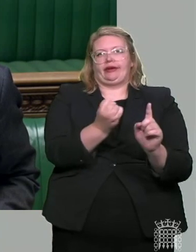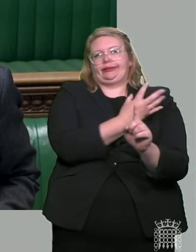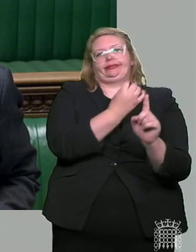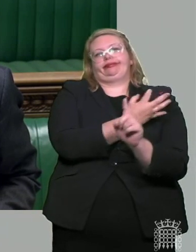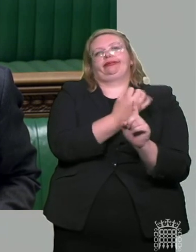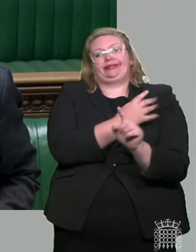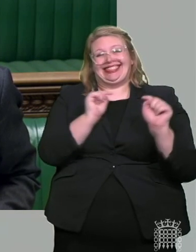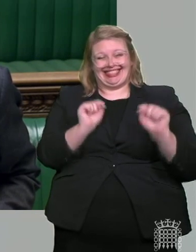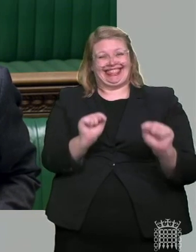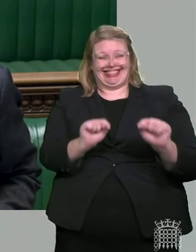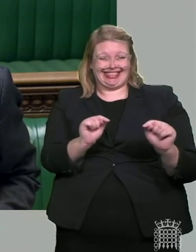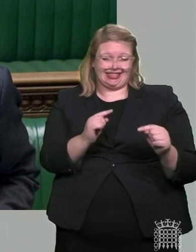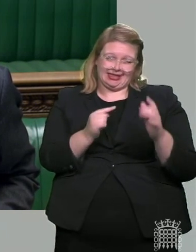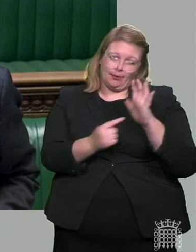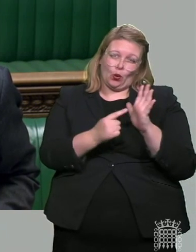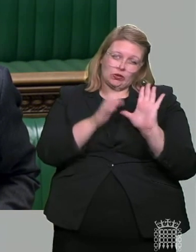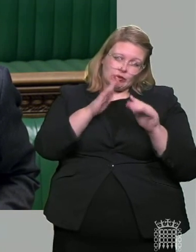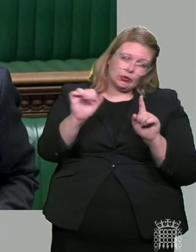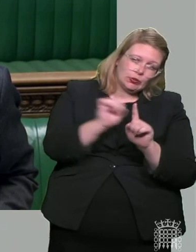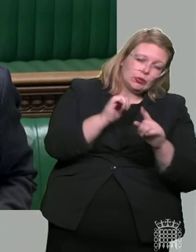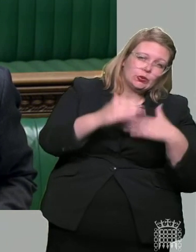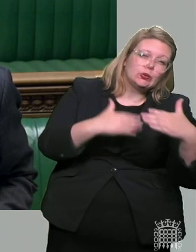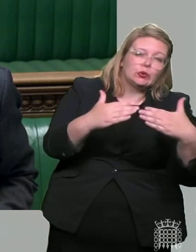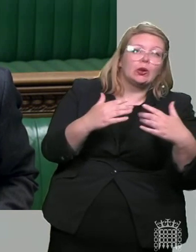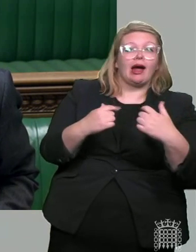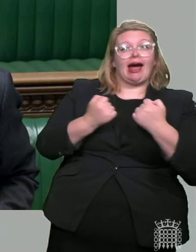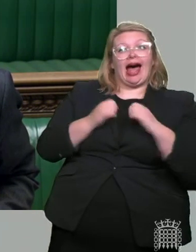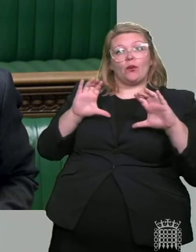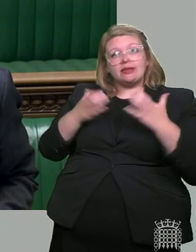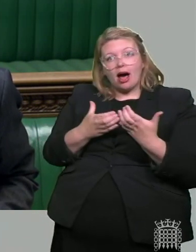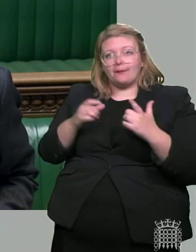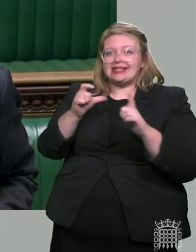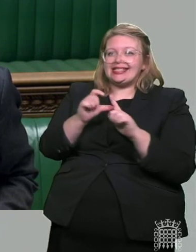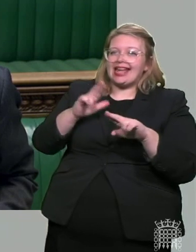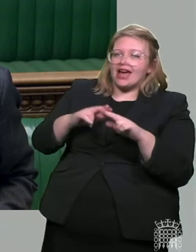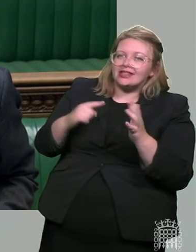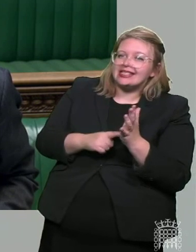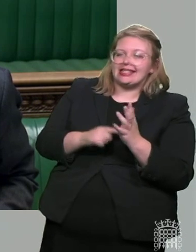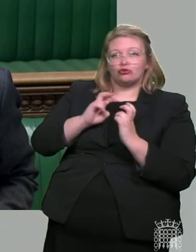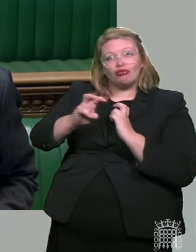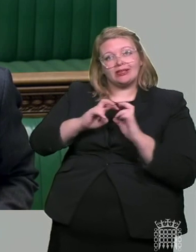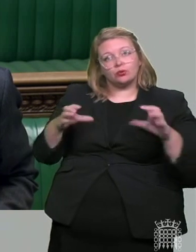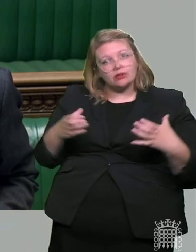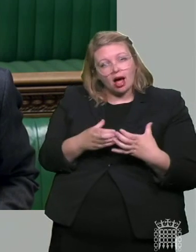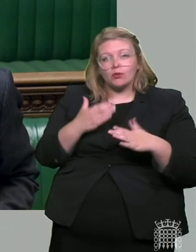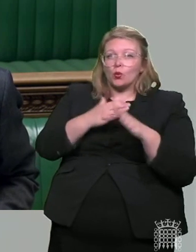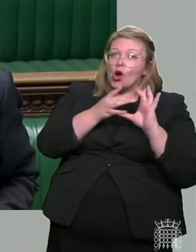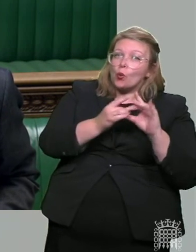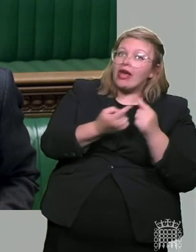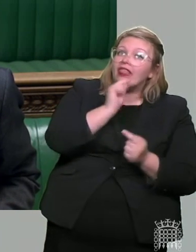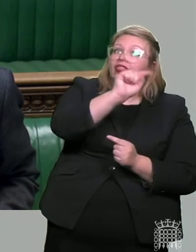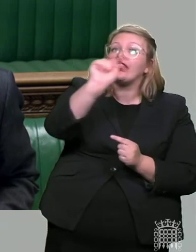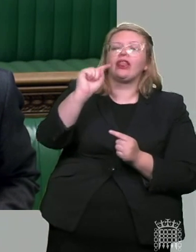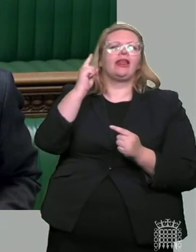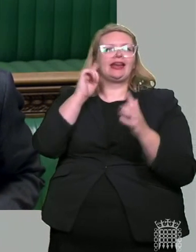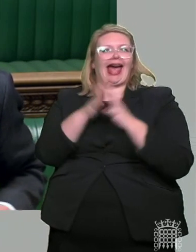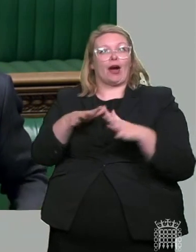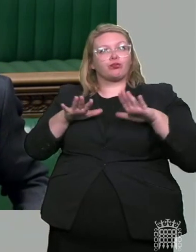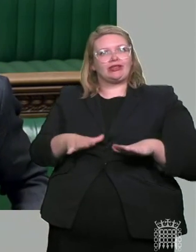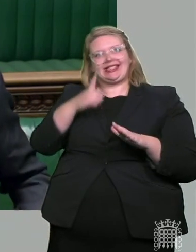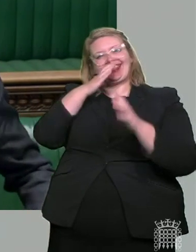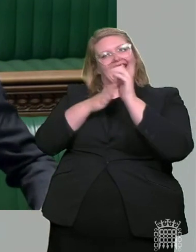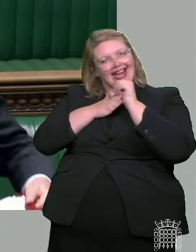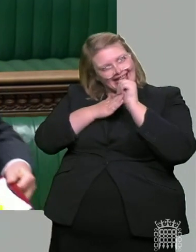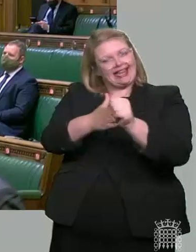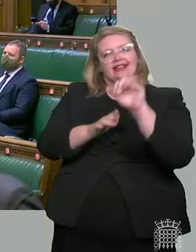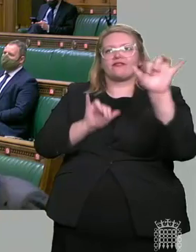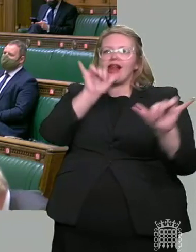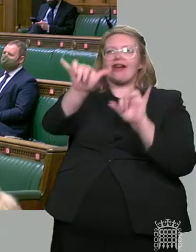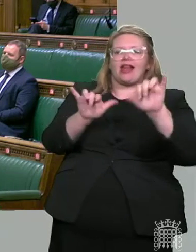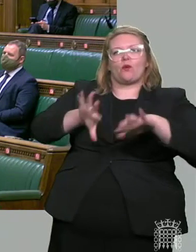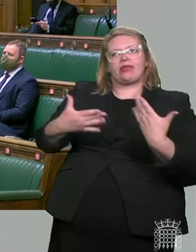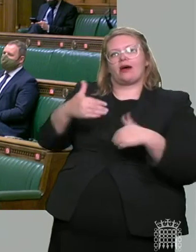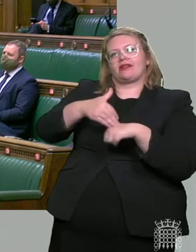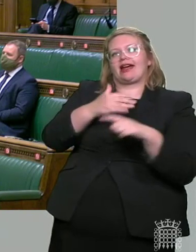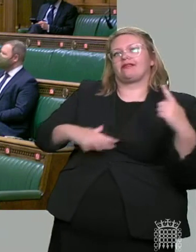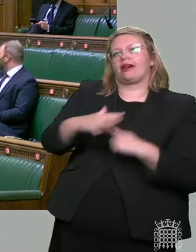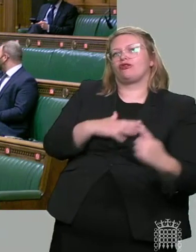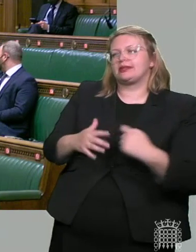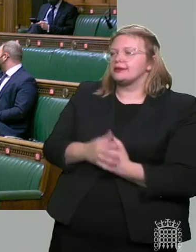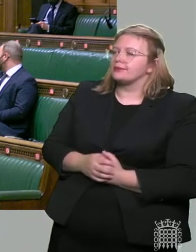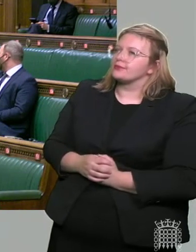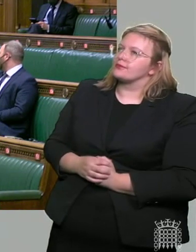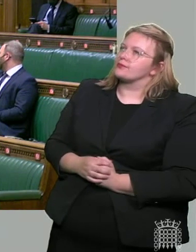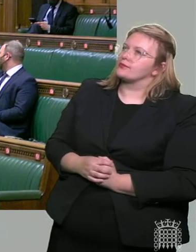It is in that area that the Department for Business, Energy and Industrial Strategy and the Department for Transport are working together with manufacturers so that this country leads in guilt-free flying.